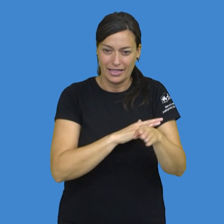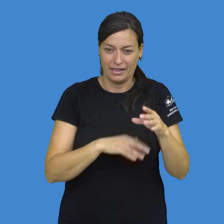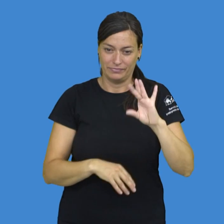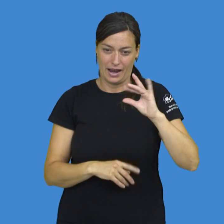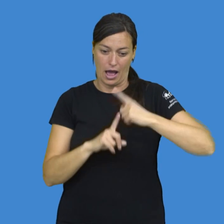azúcar